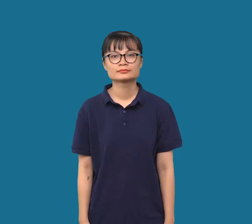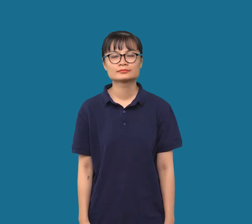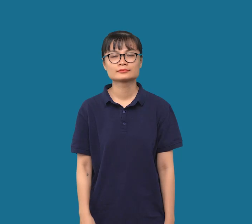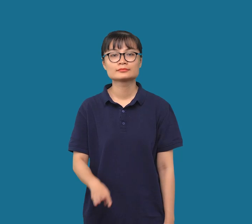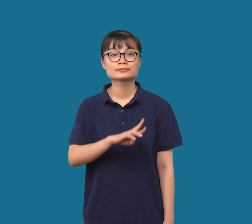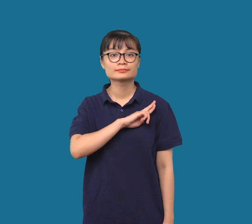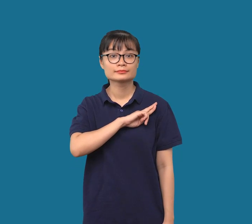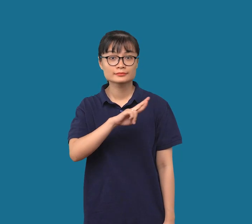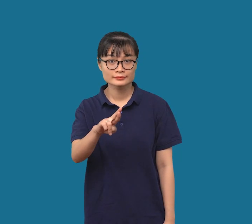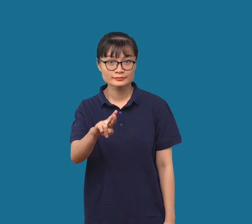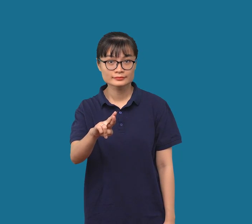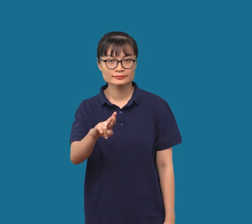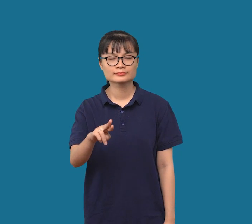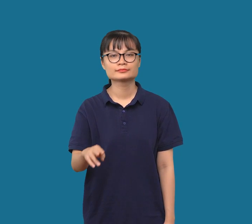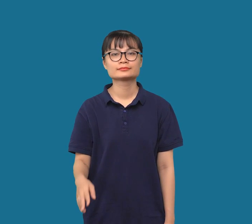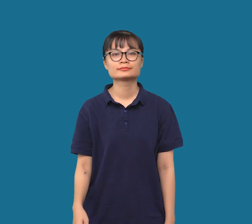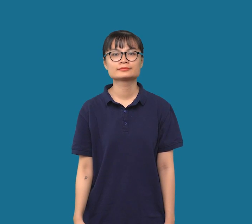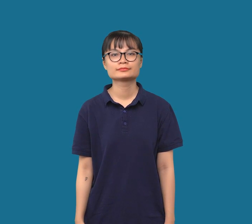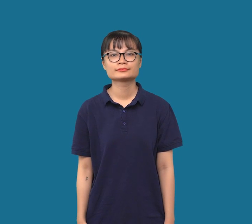em rể